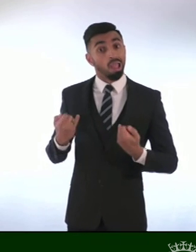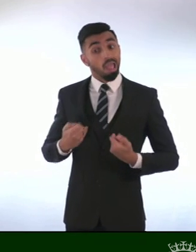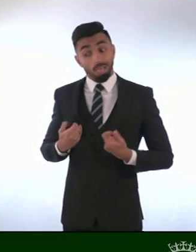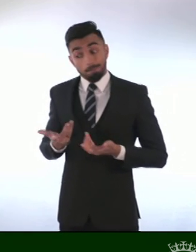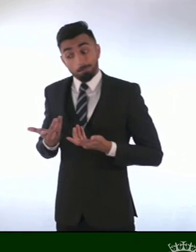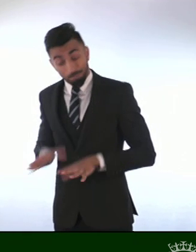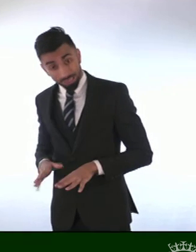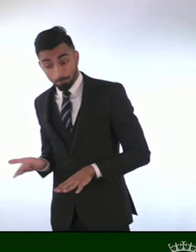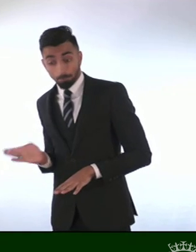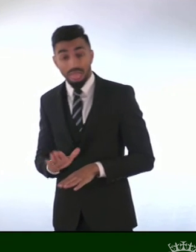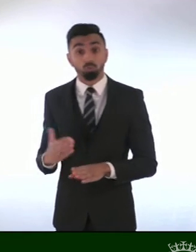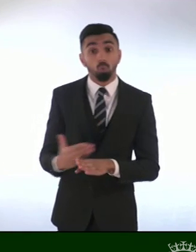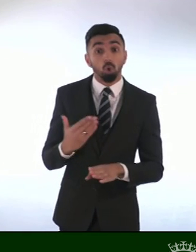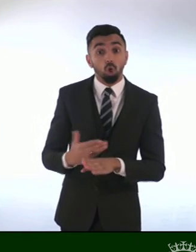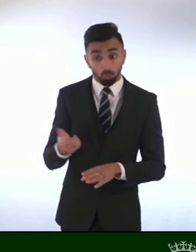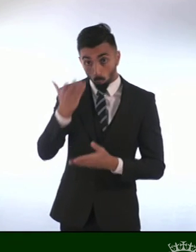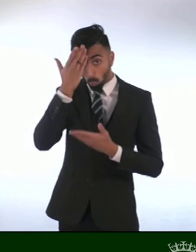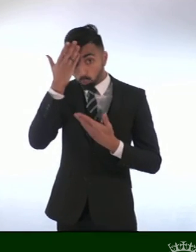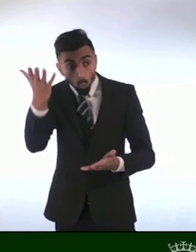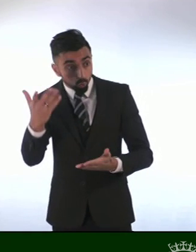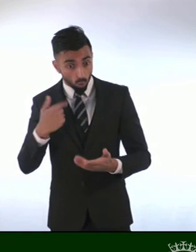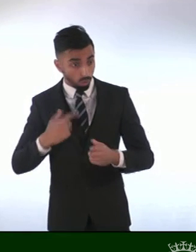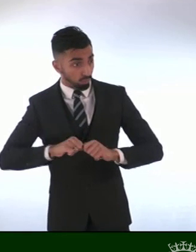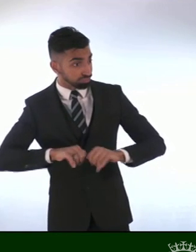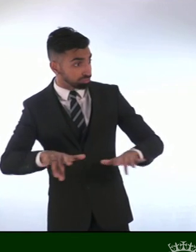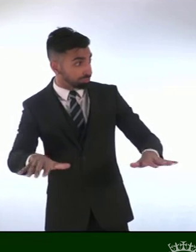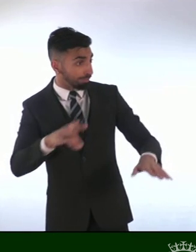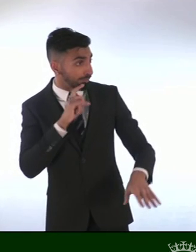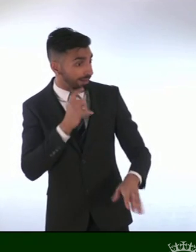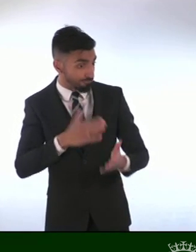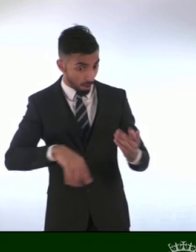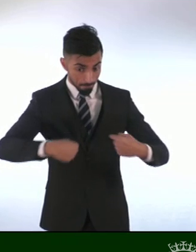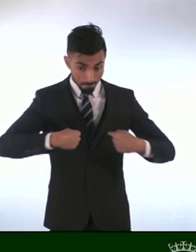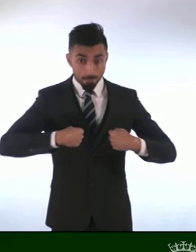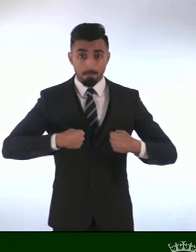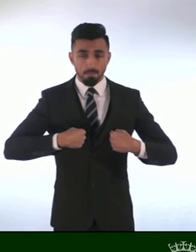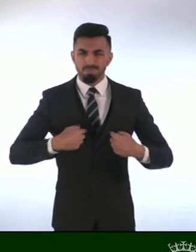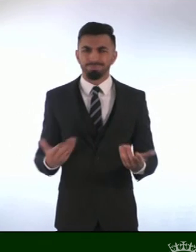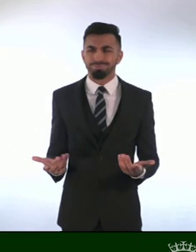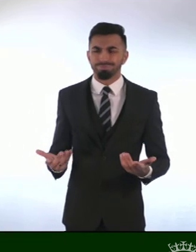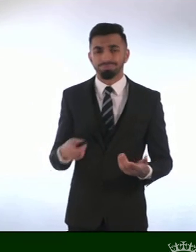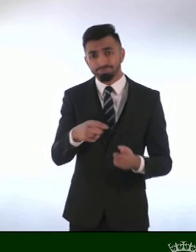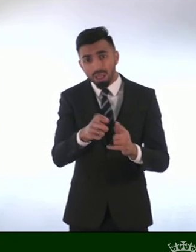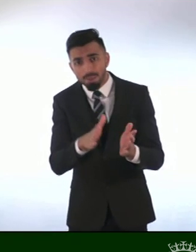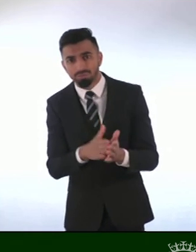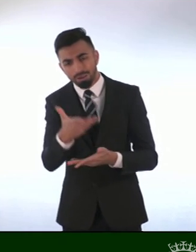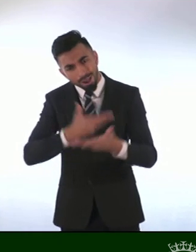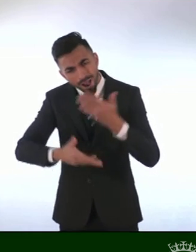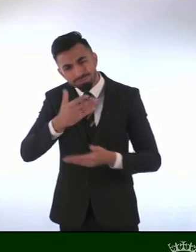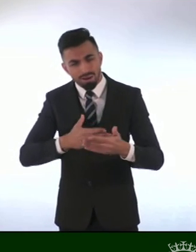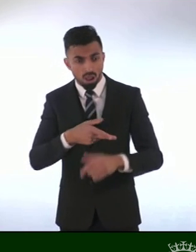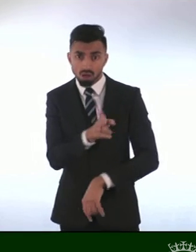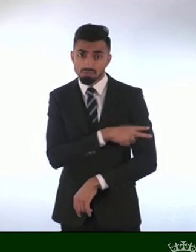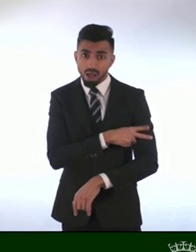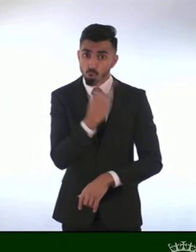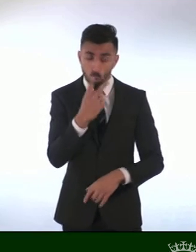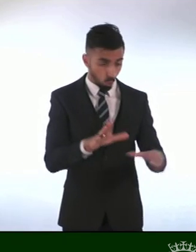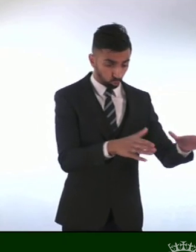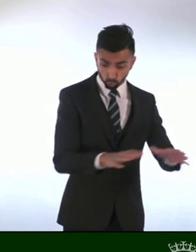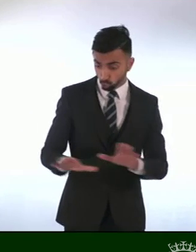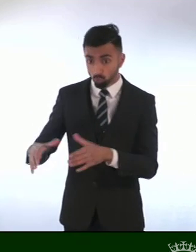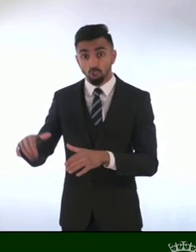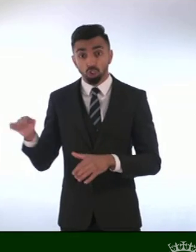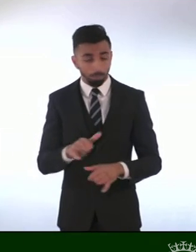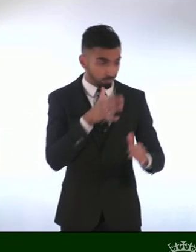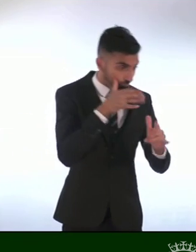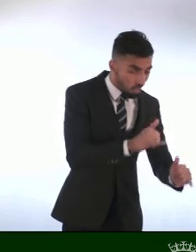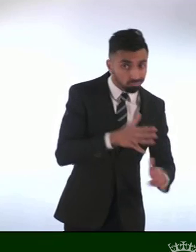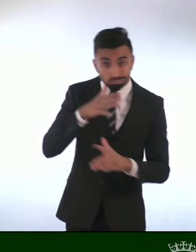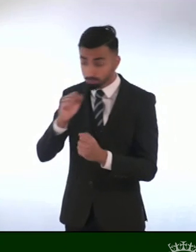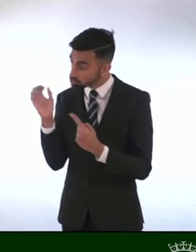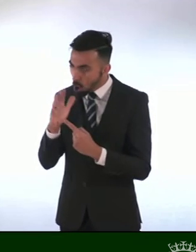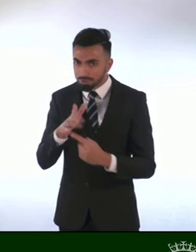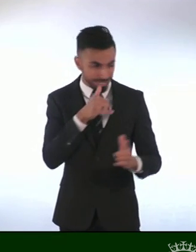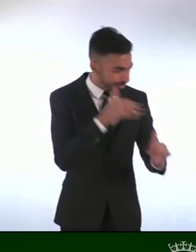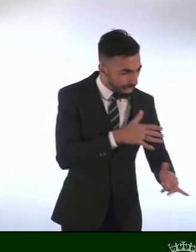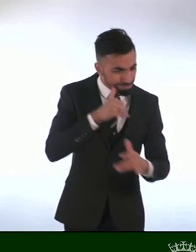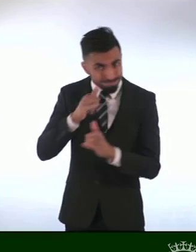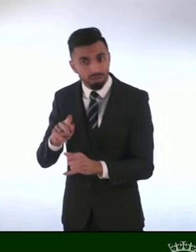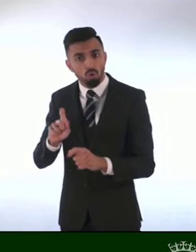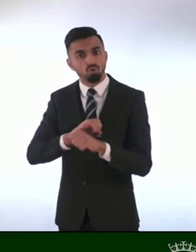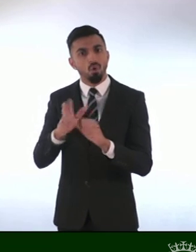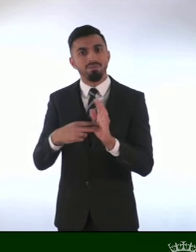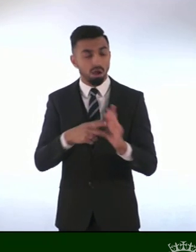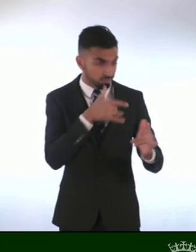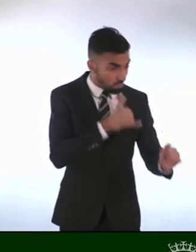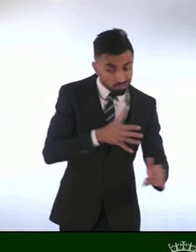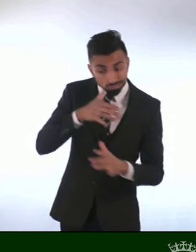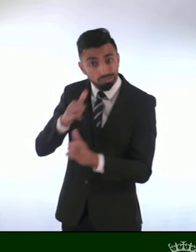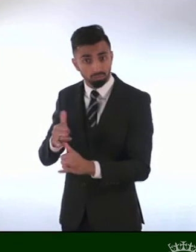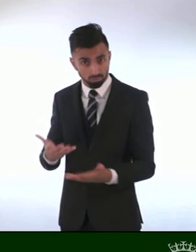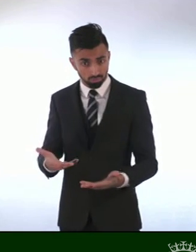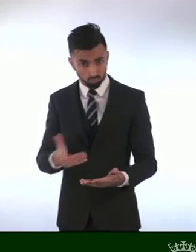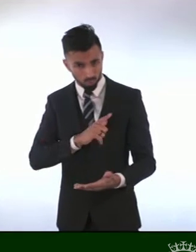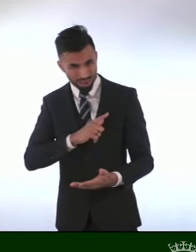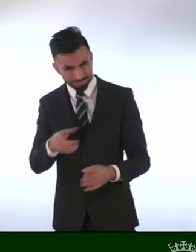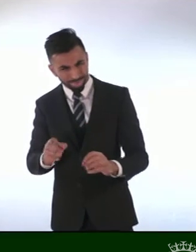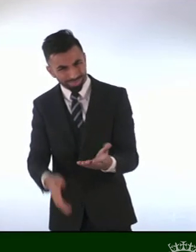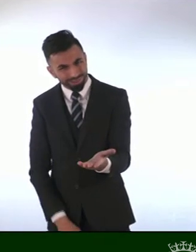Will the Prime Minister please explain why the Government are not prioritising the testing of all healthcare staff—those in the NHS and those doing such a vital job in the care sector?